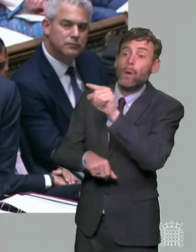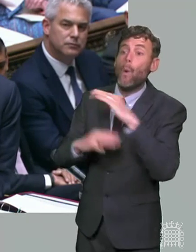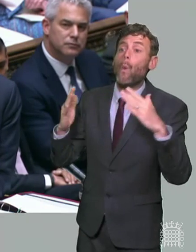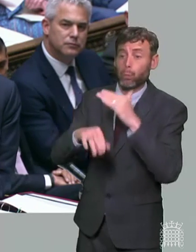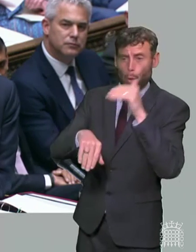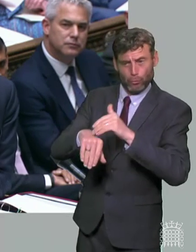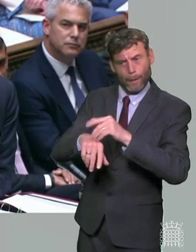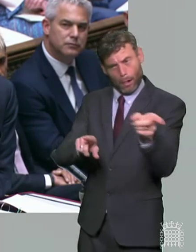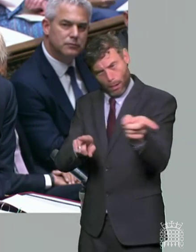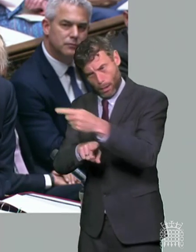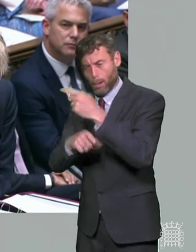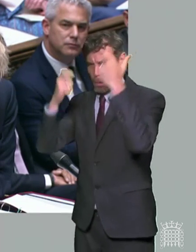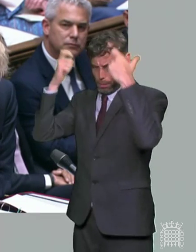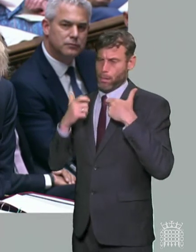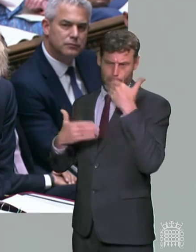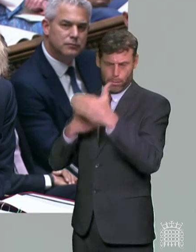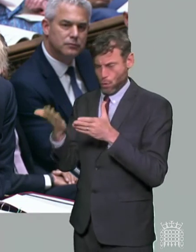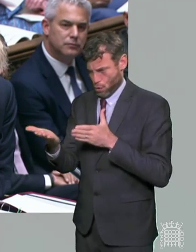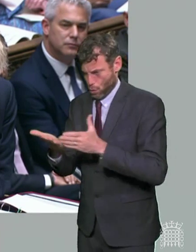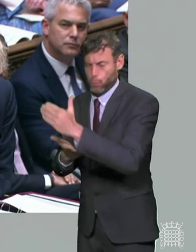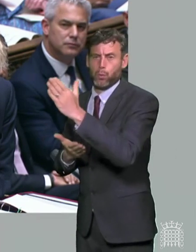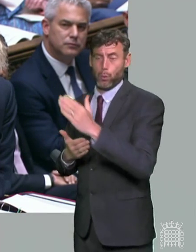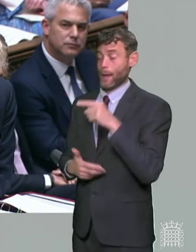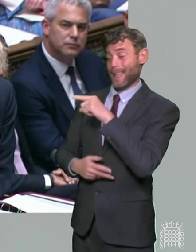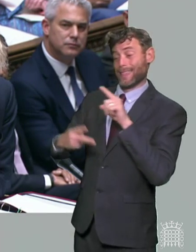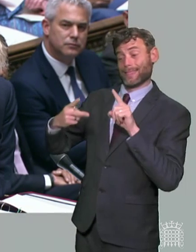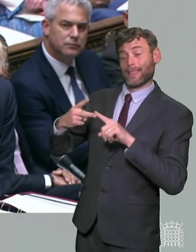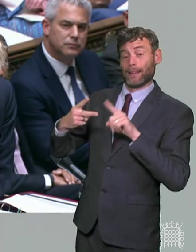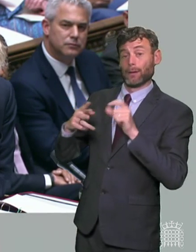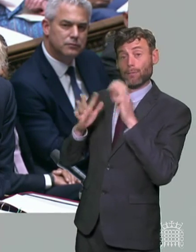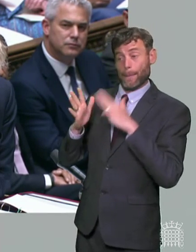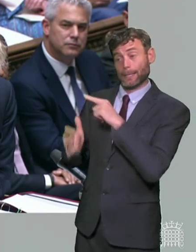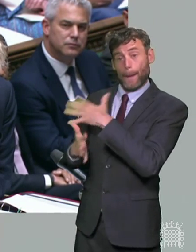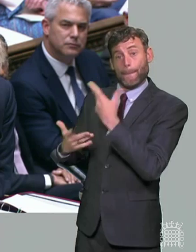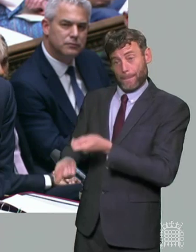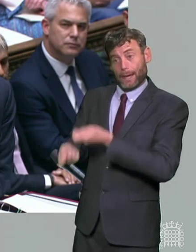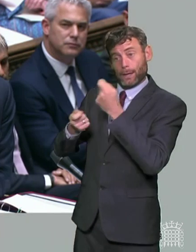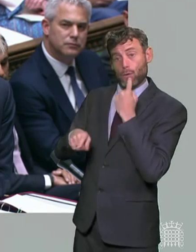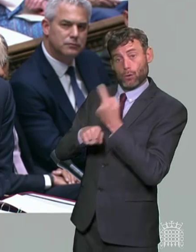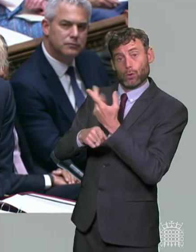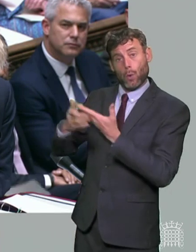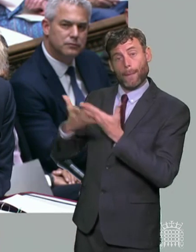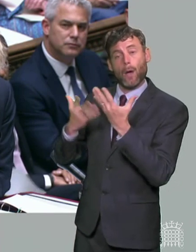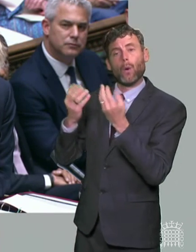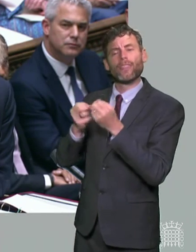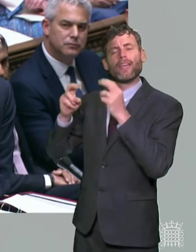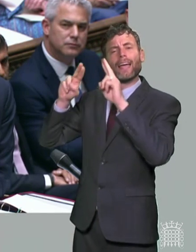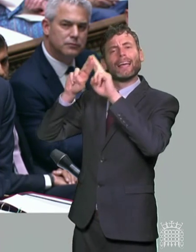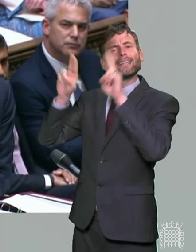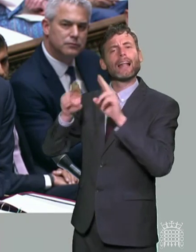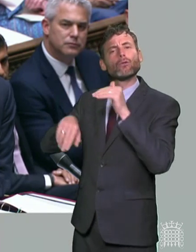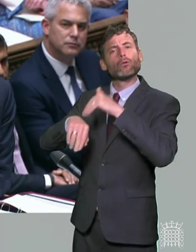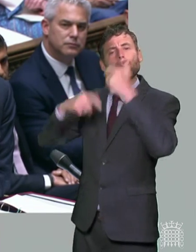I know that my right honourable Friend the Deputy Prime Minister has raised the subject recently with the International Criminal Court.